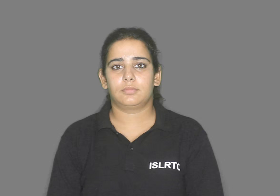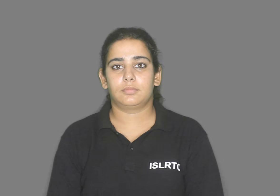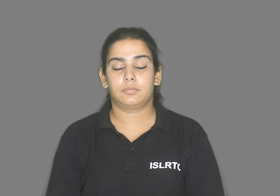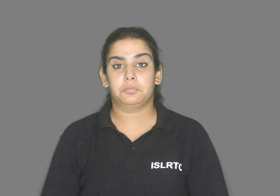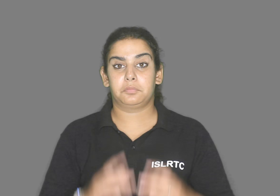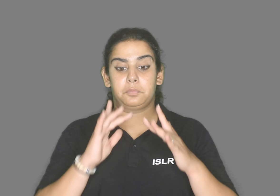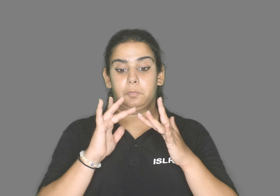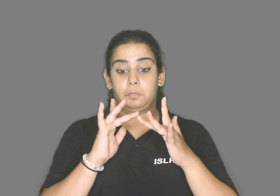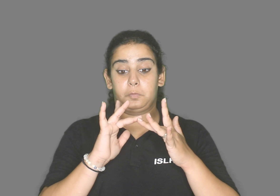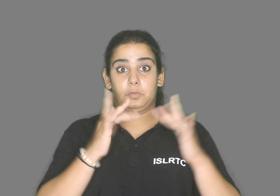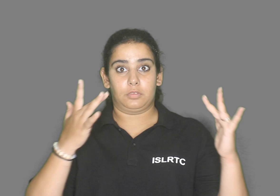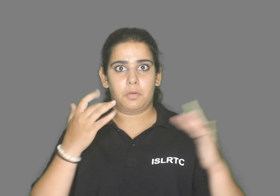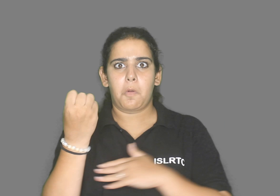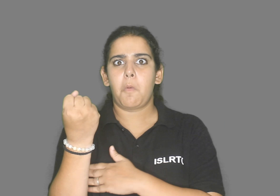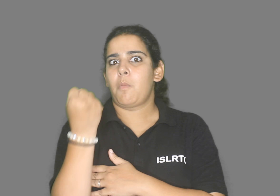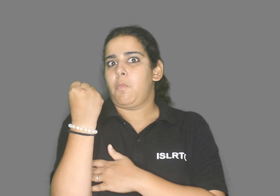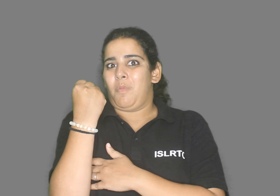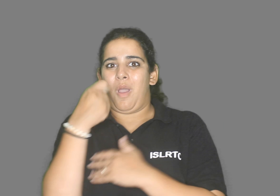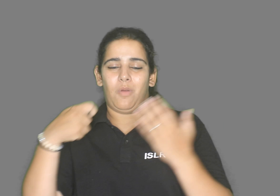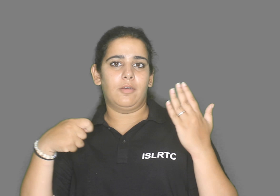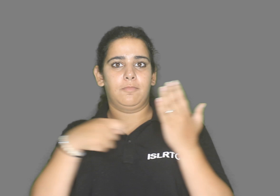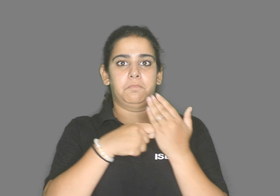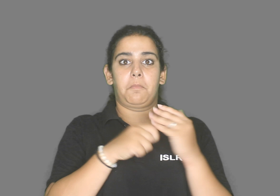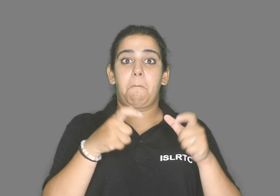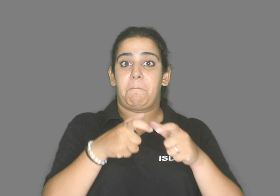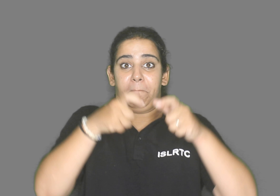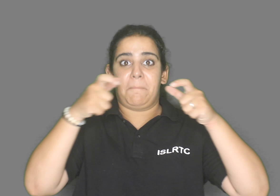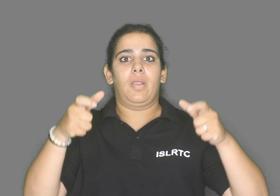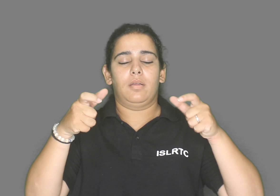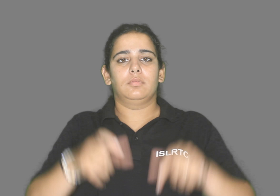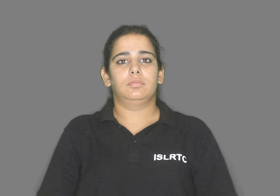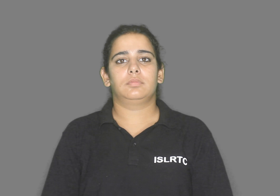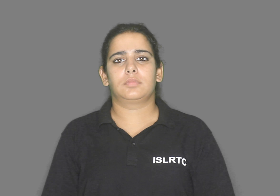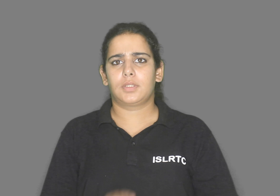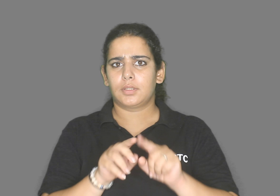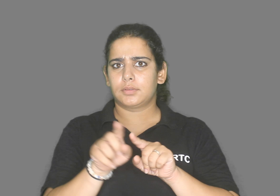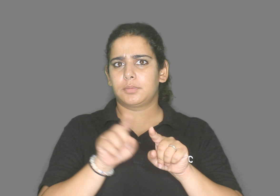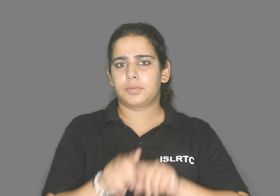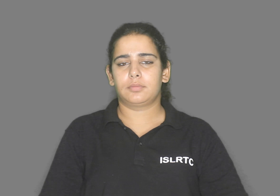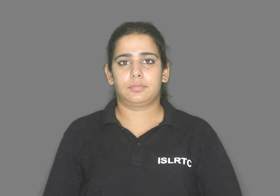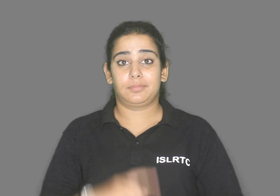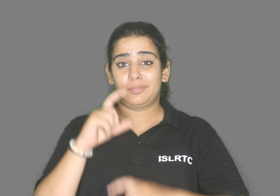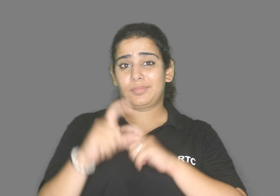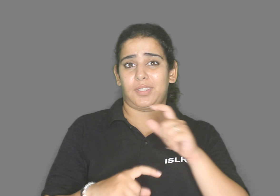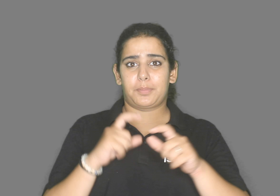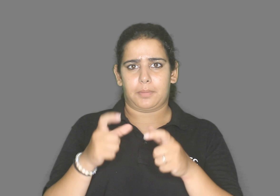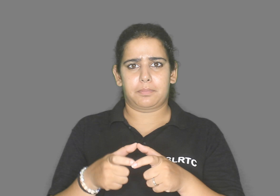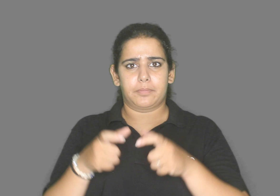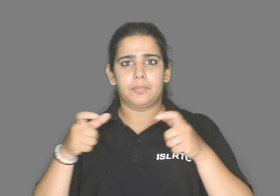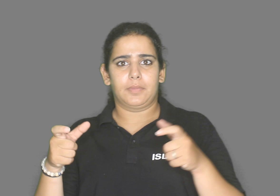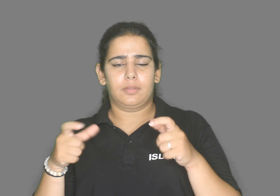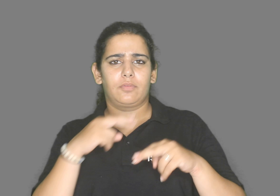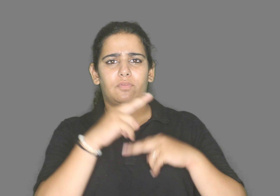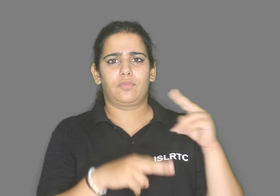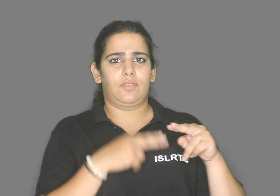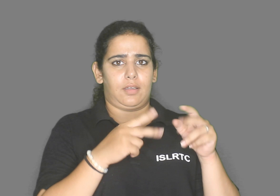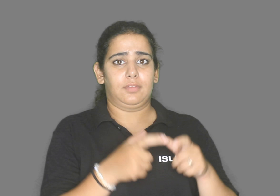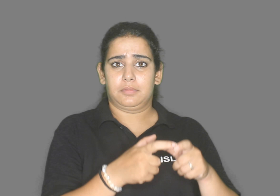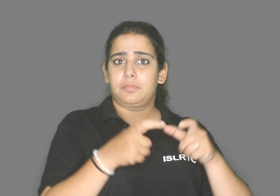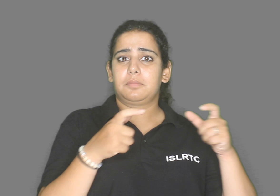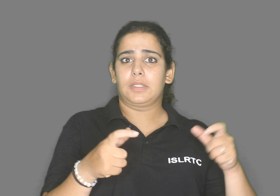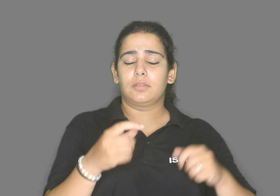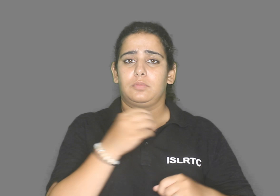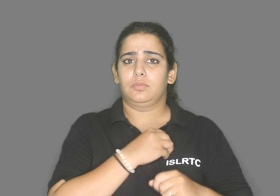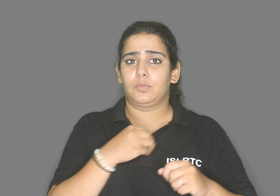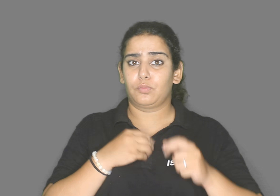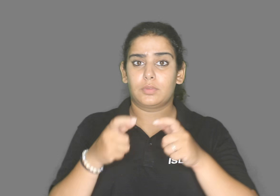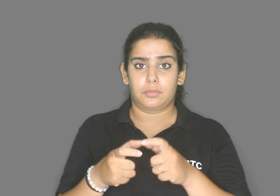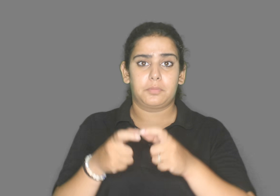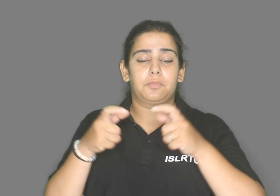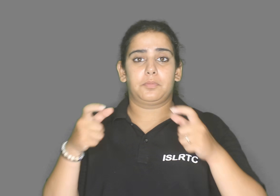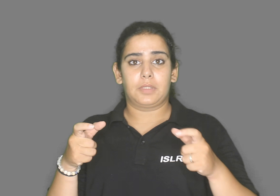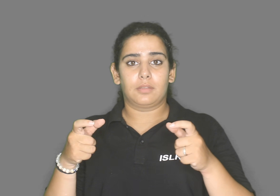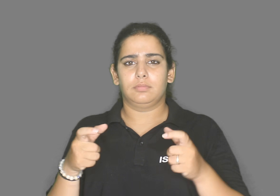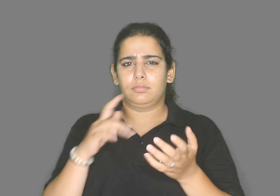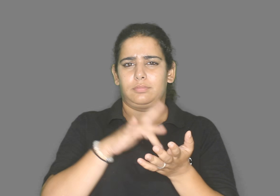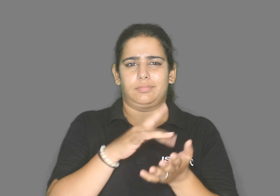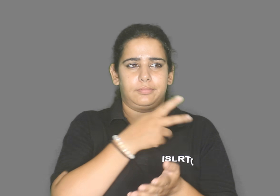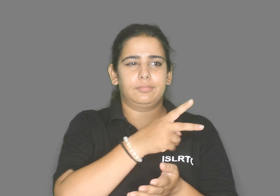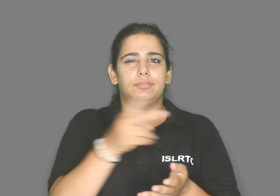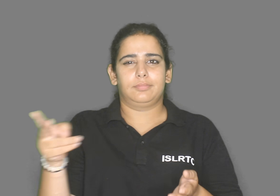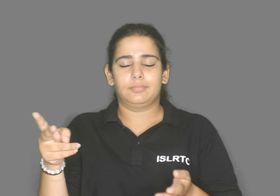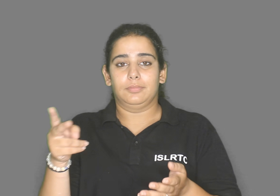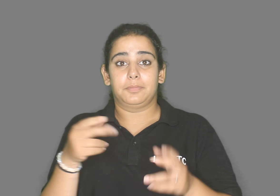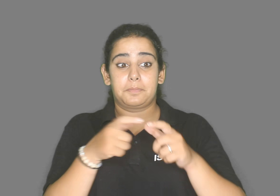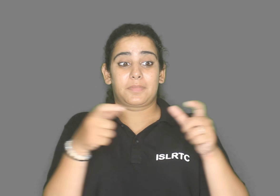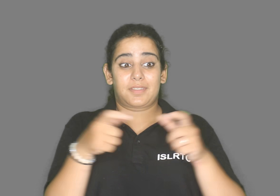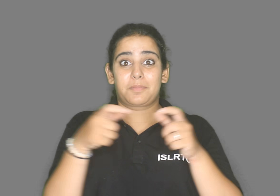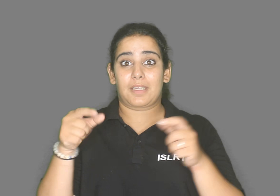Data Streaming Processing or event streaming, data streaming is the continuous flow of data as it's generated